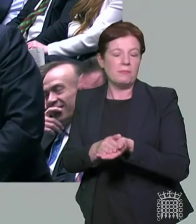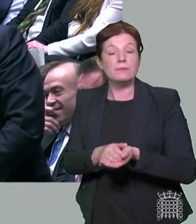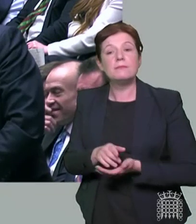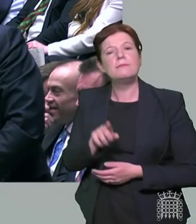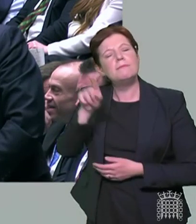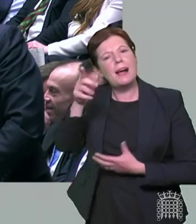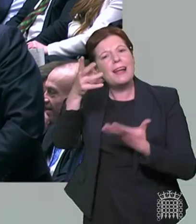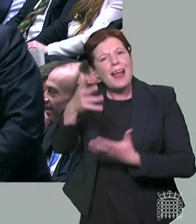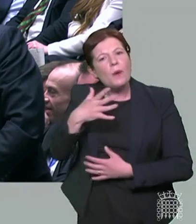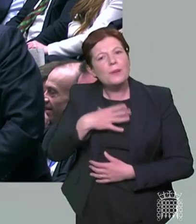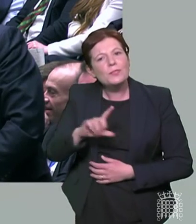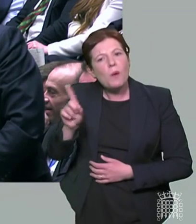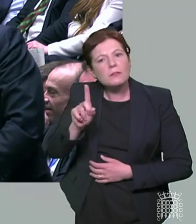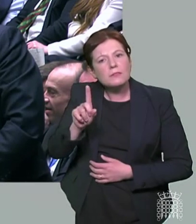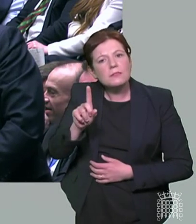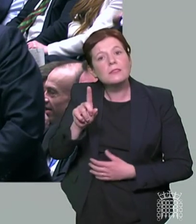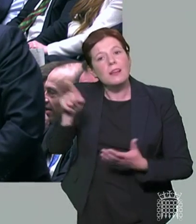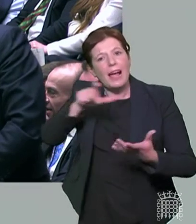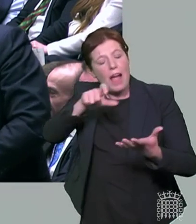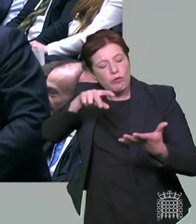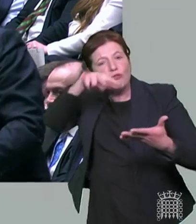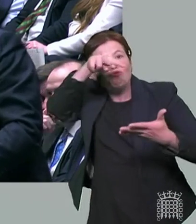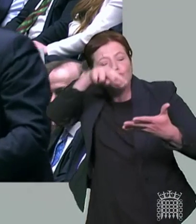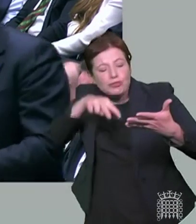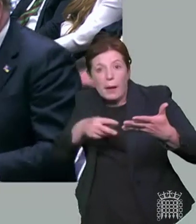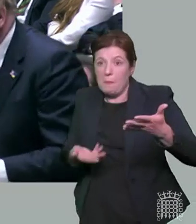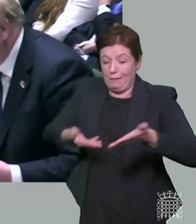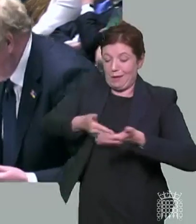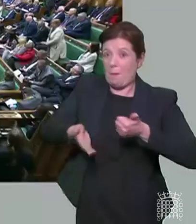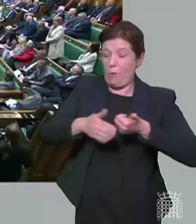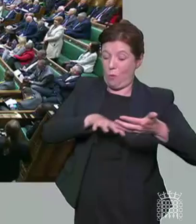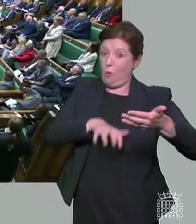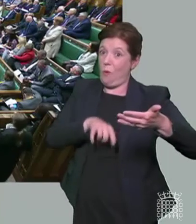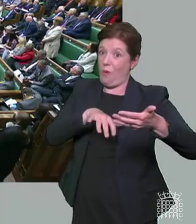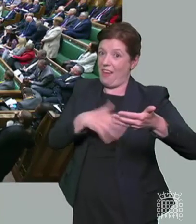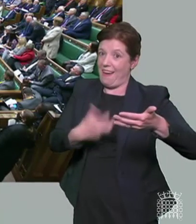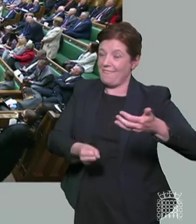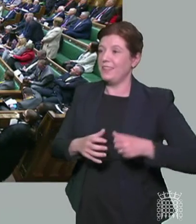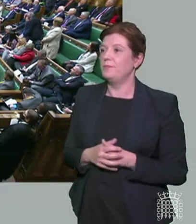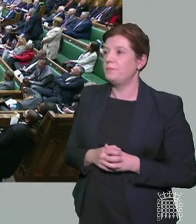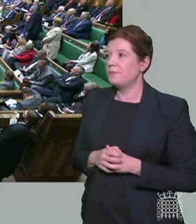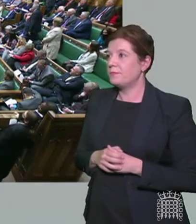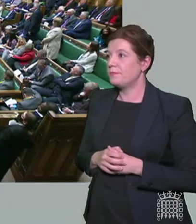What she needs to do is keep going to the end of the article. That is my advice to her.